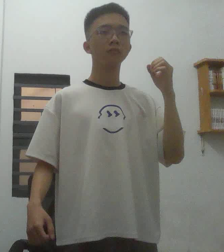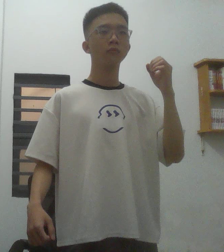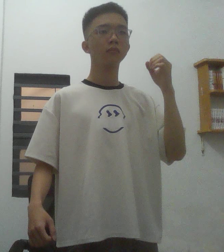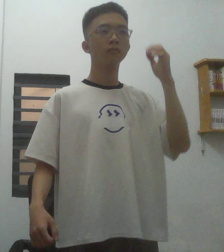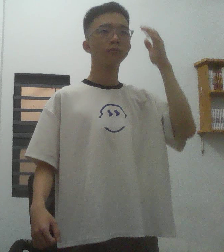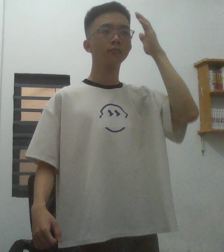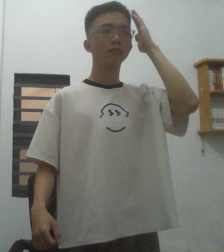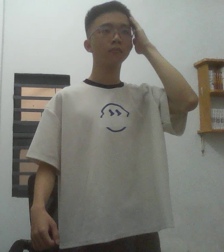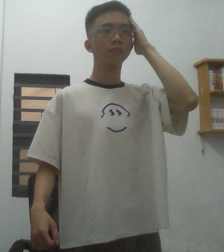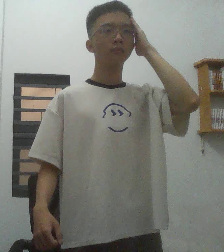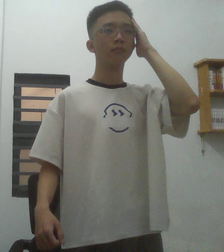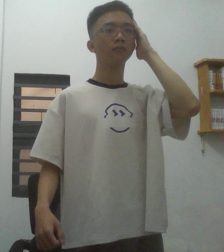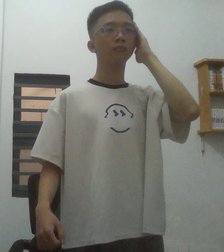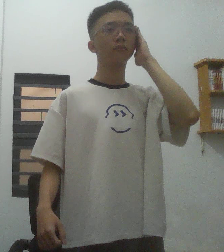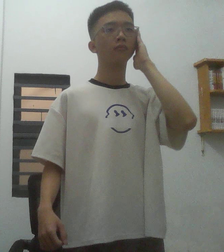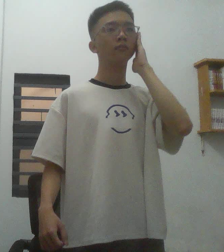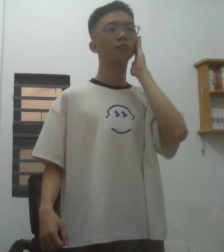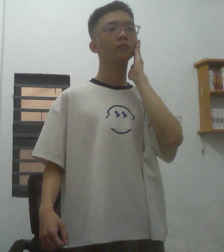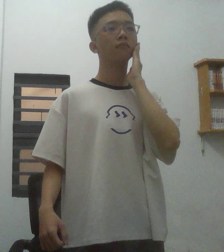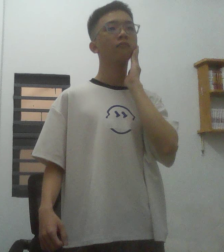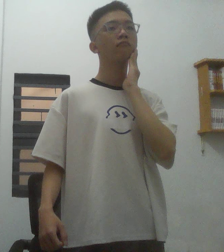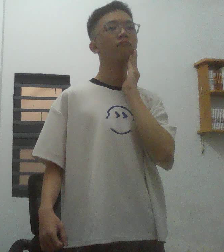dep